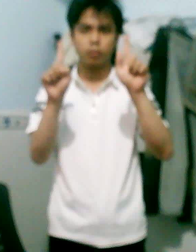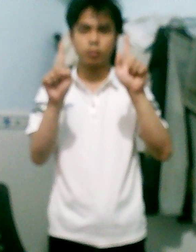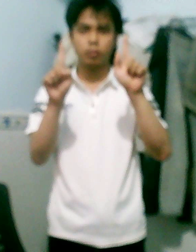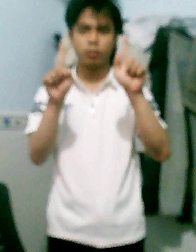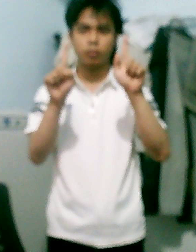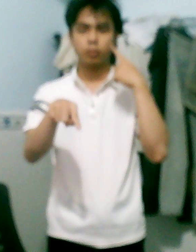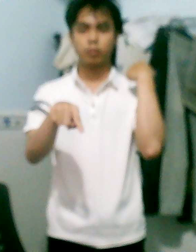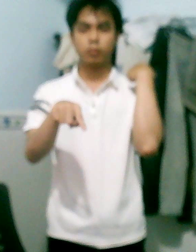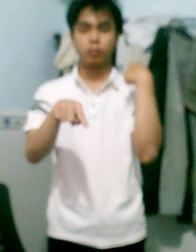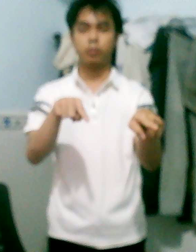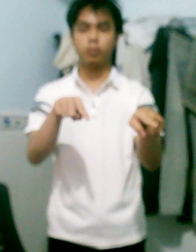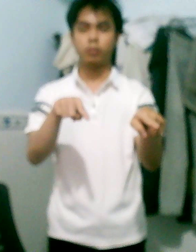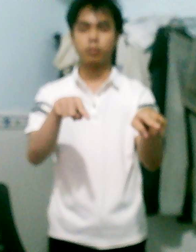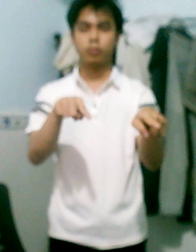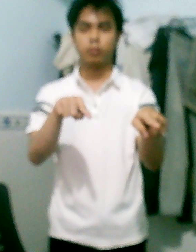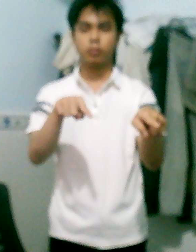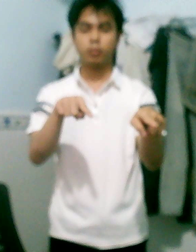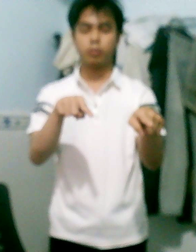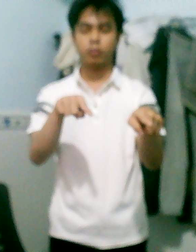phut